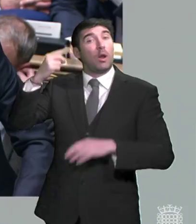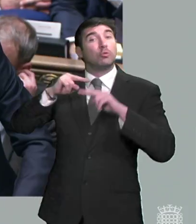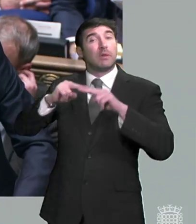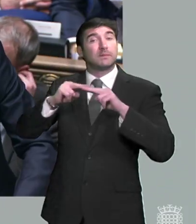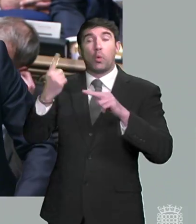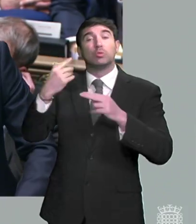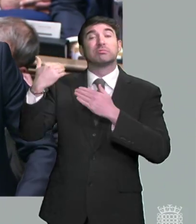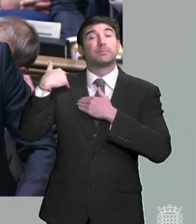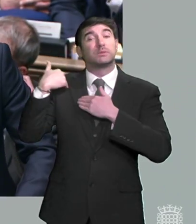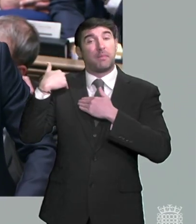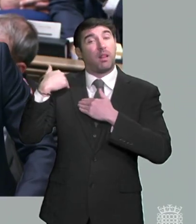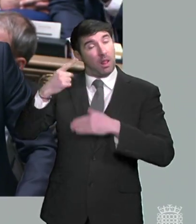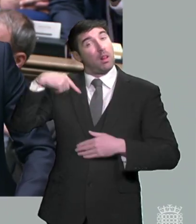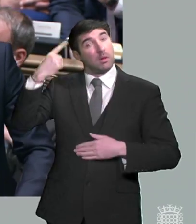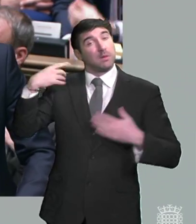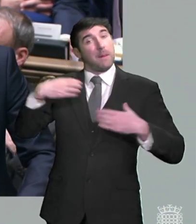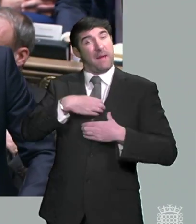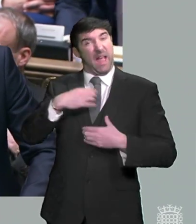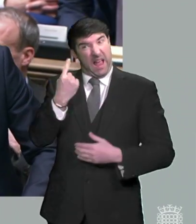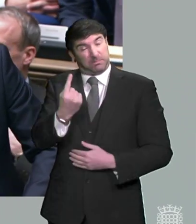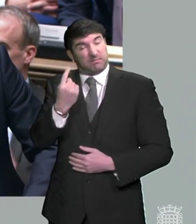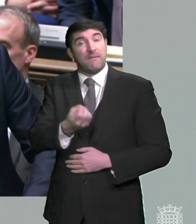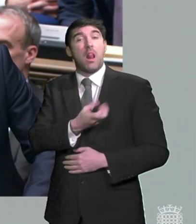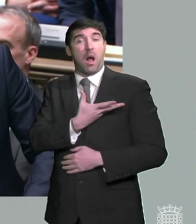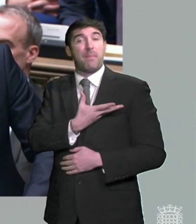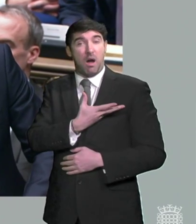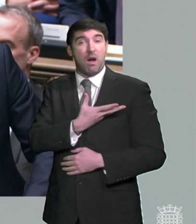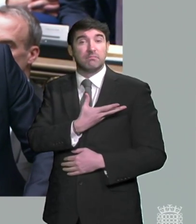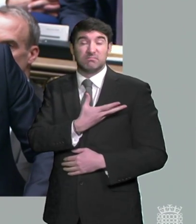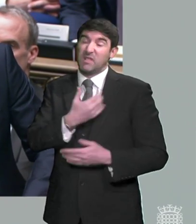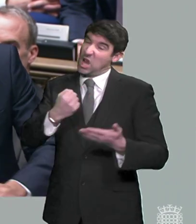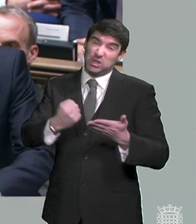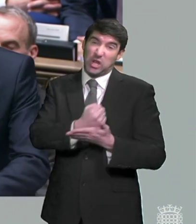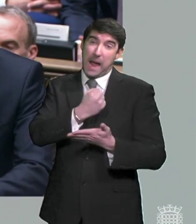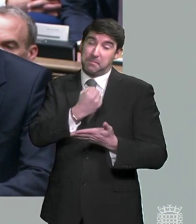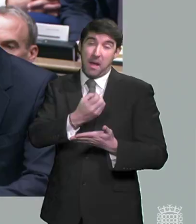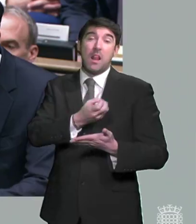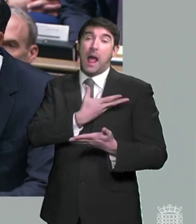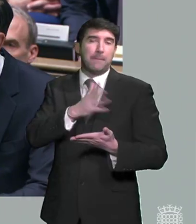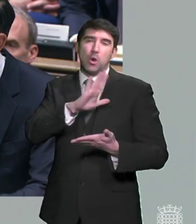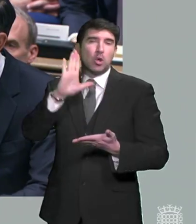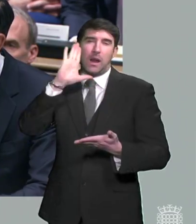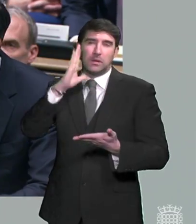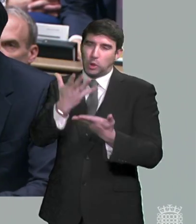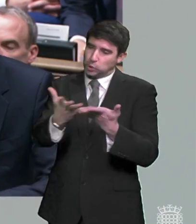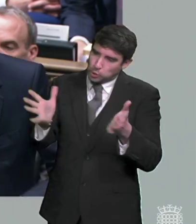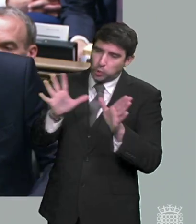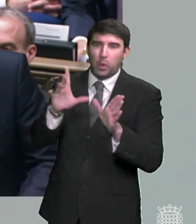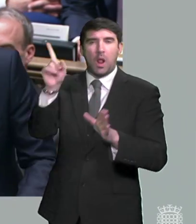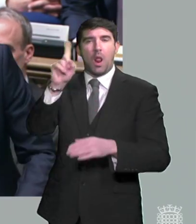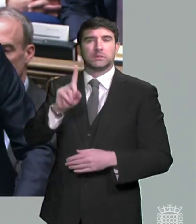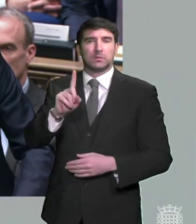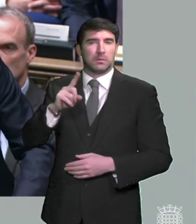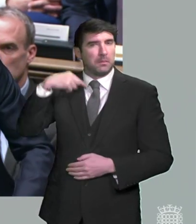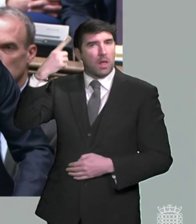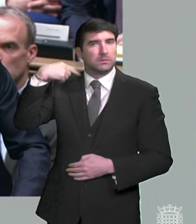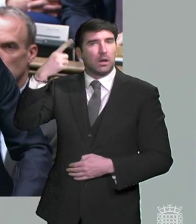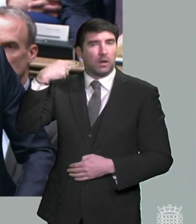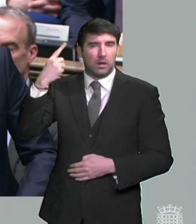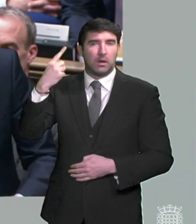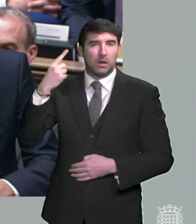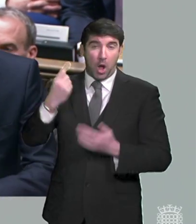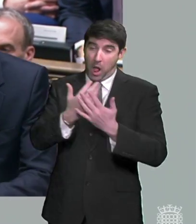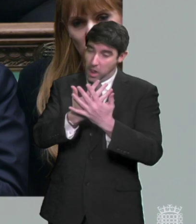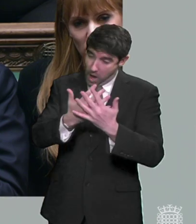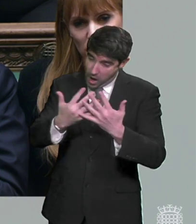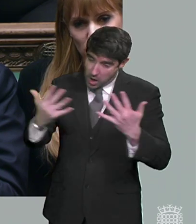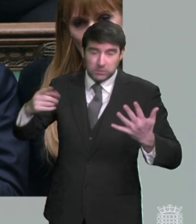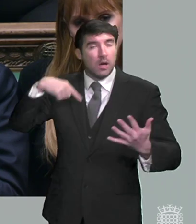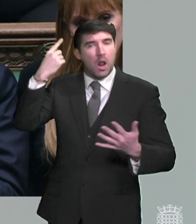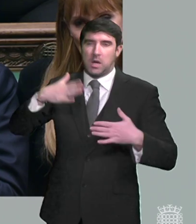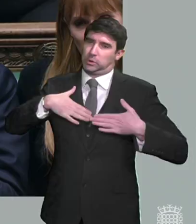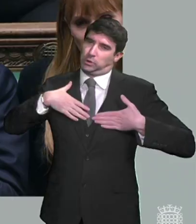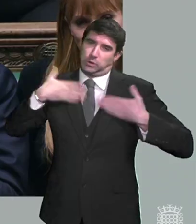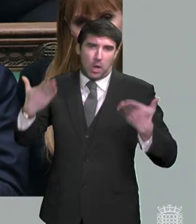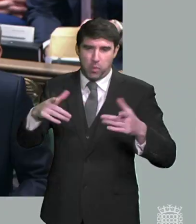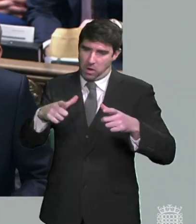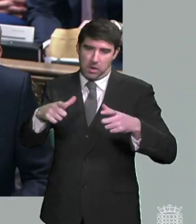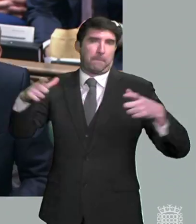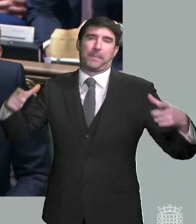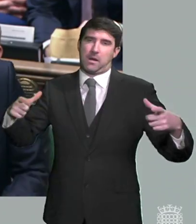It is disappointing that the Mayor, backed by the Leader of the Opposition, is choosing not to listen to the public and expanding the zone against the overwhelming views of residents and businesses.